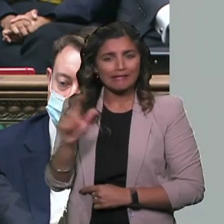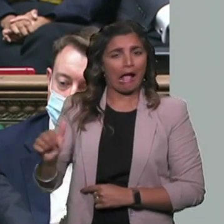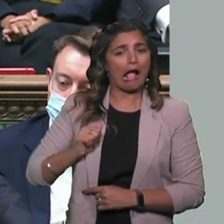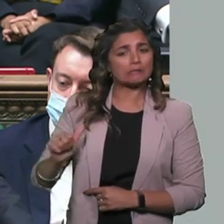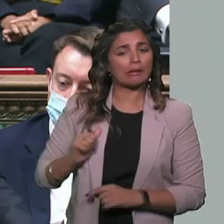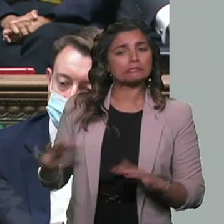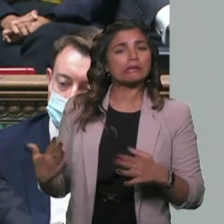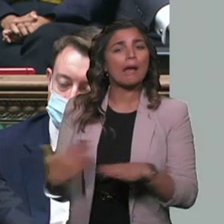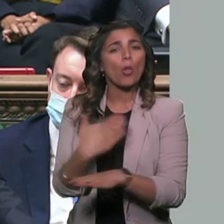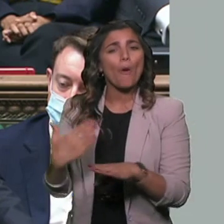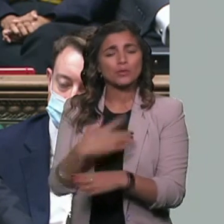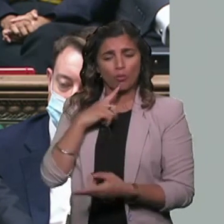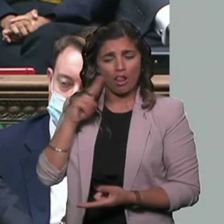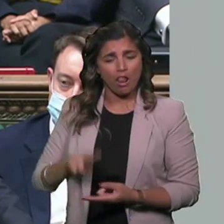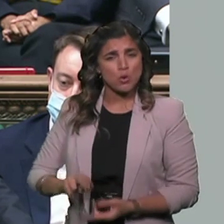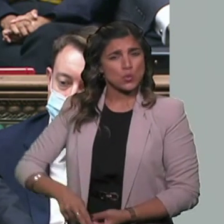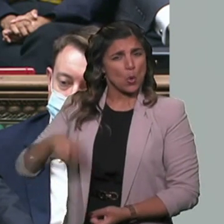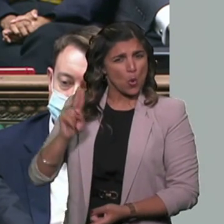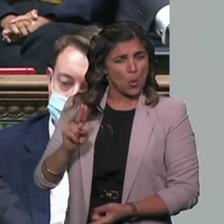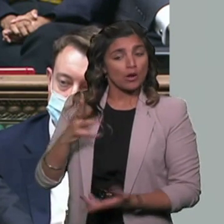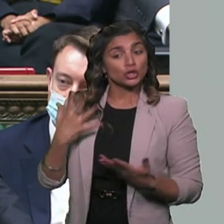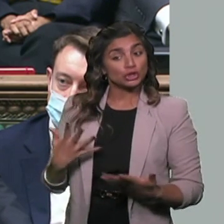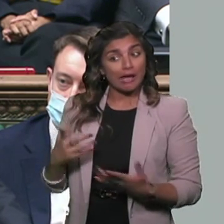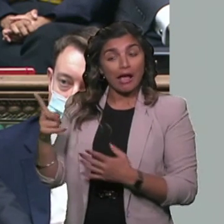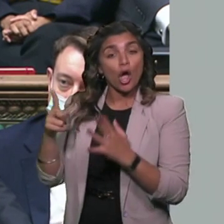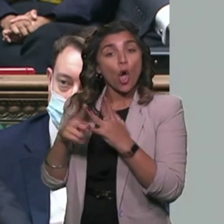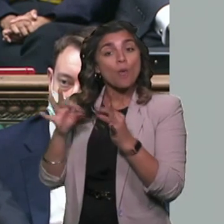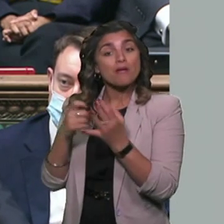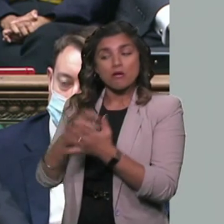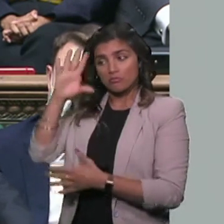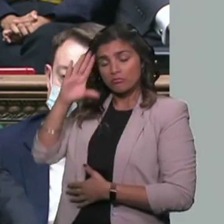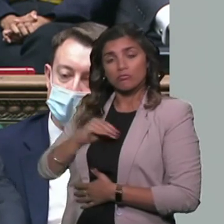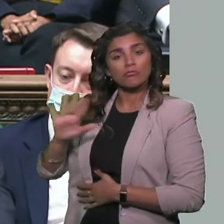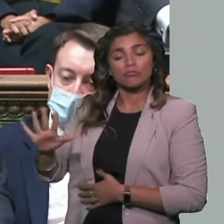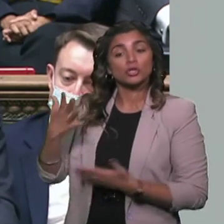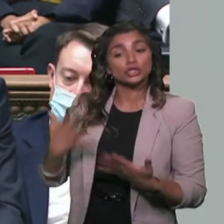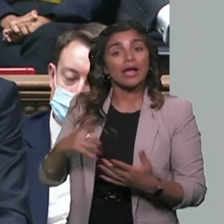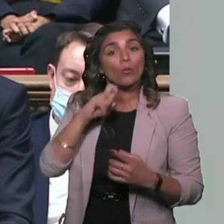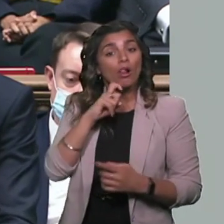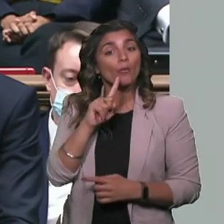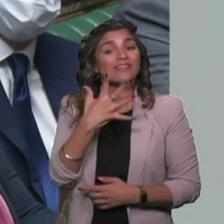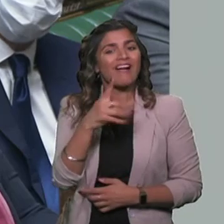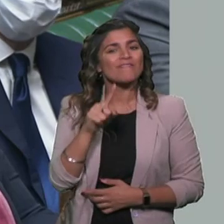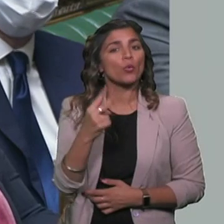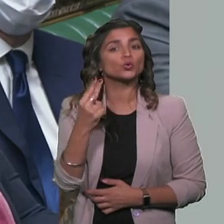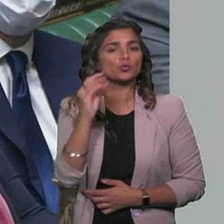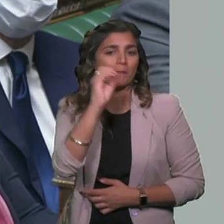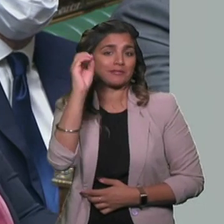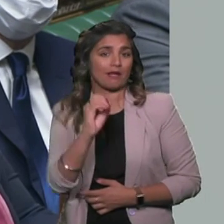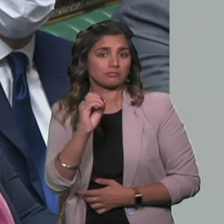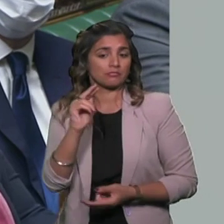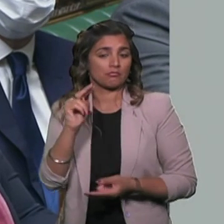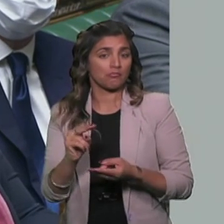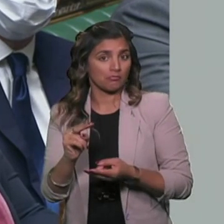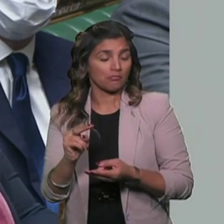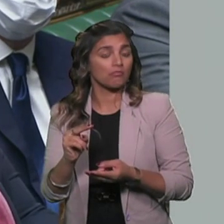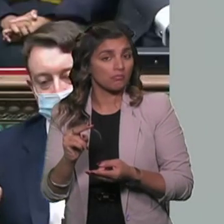Today, the OBR expects unemployment to peak at just 5.2%.